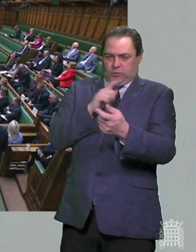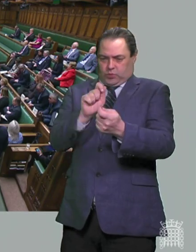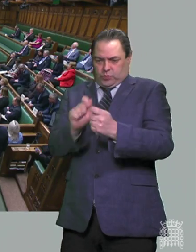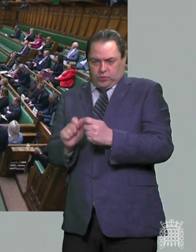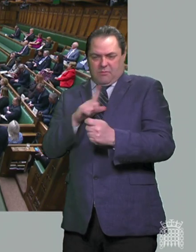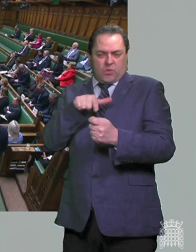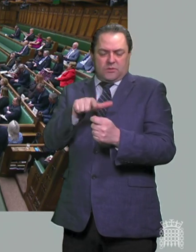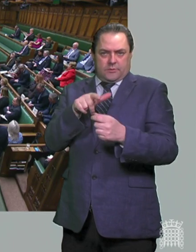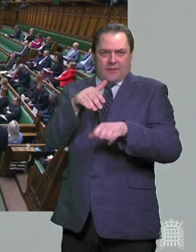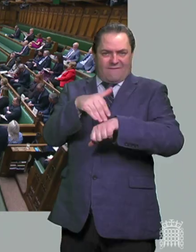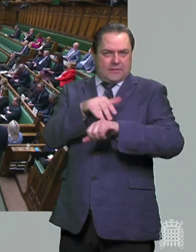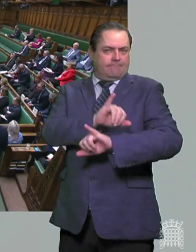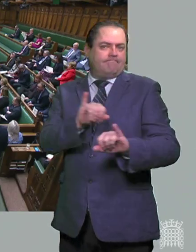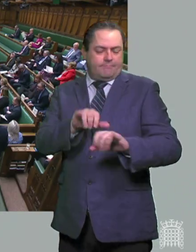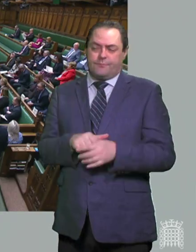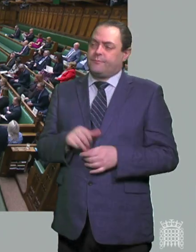I call the shadow Secretary of State.